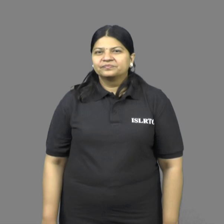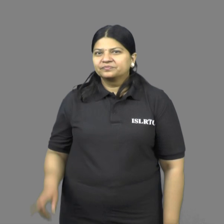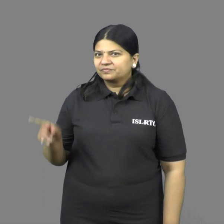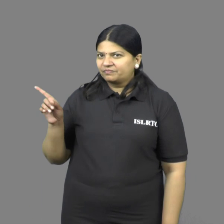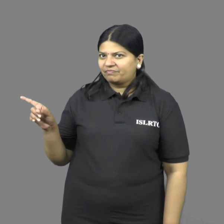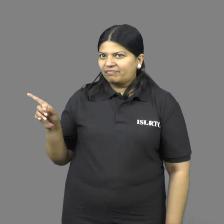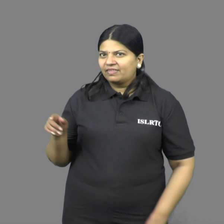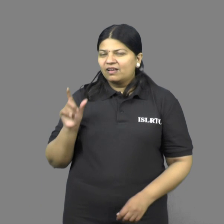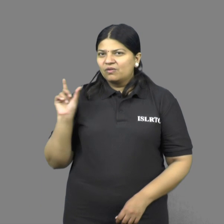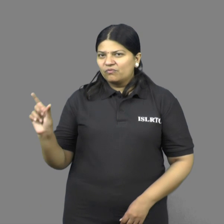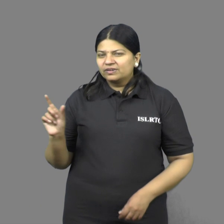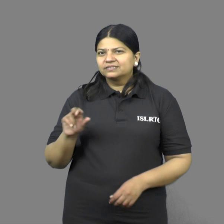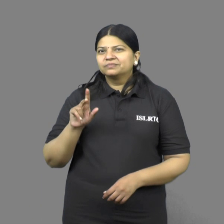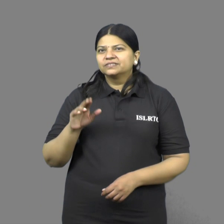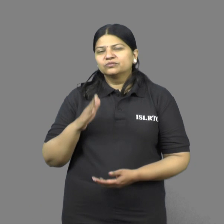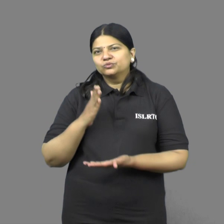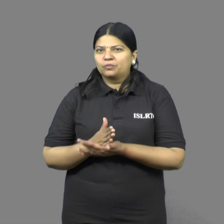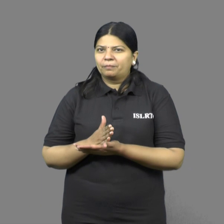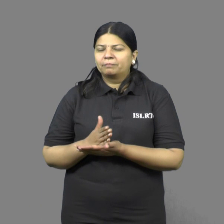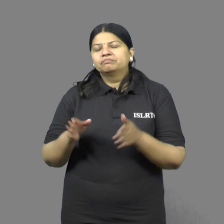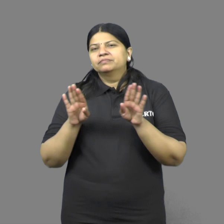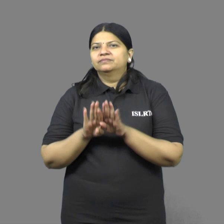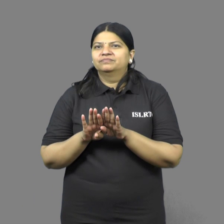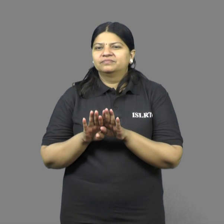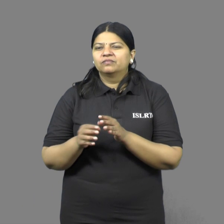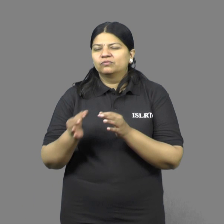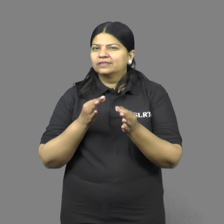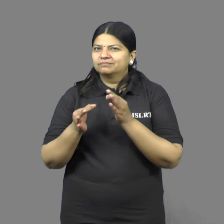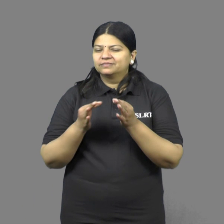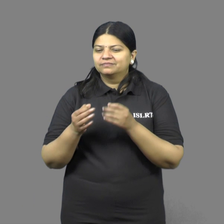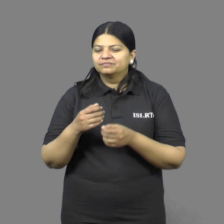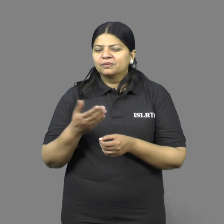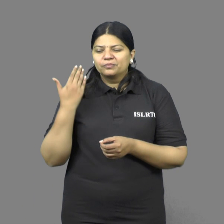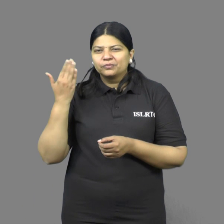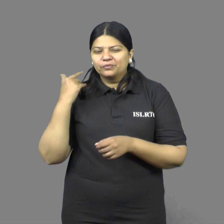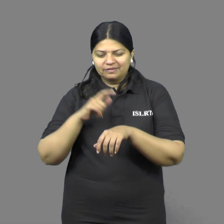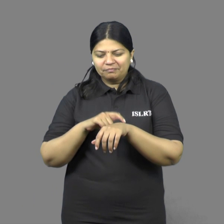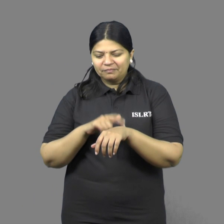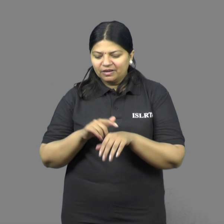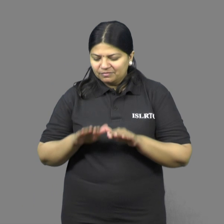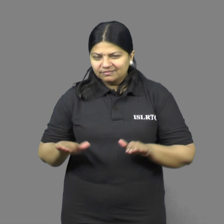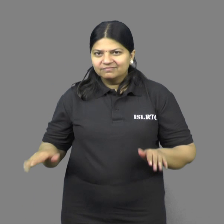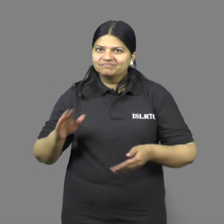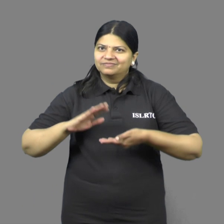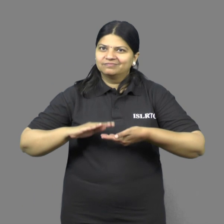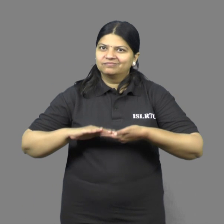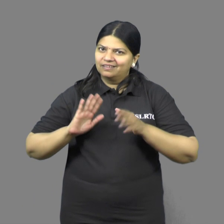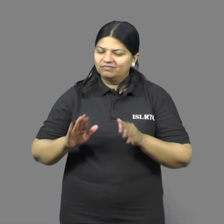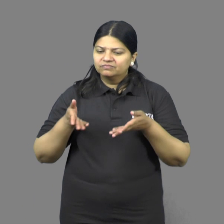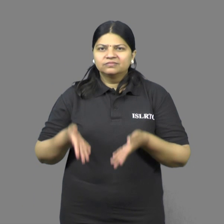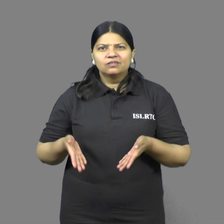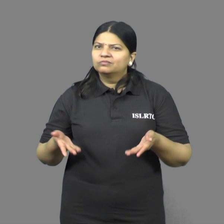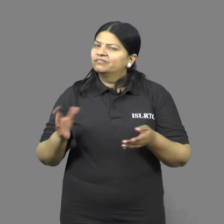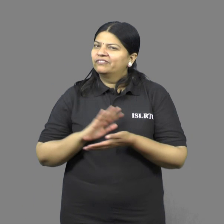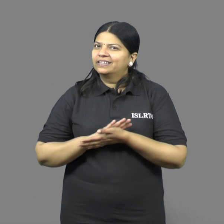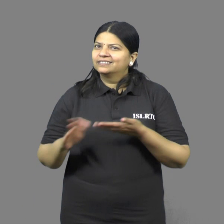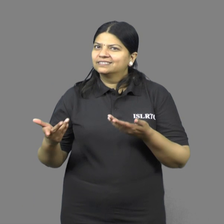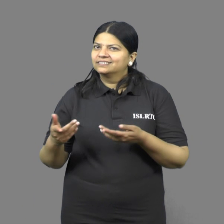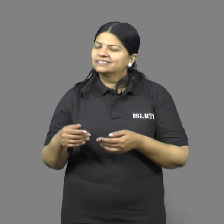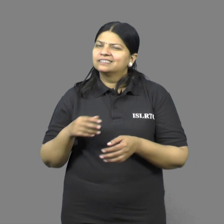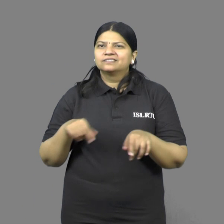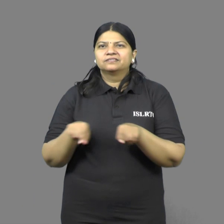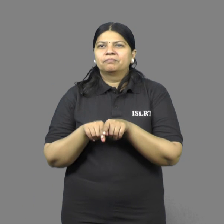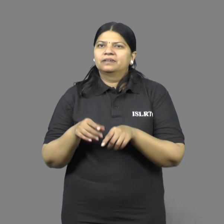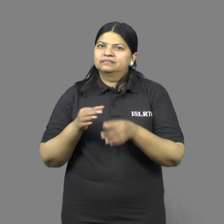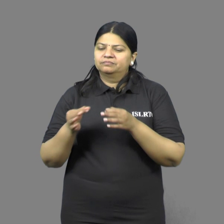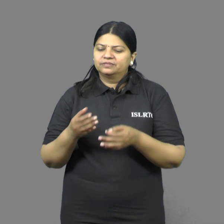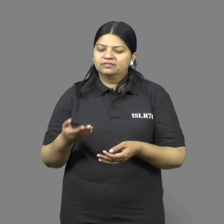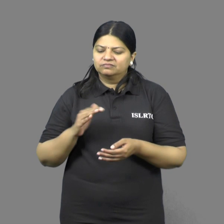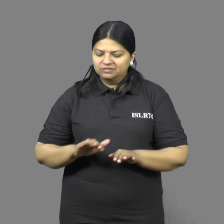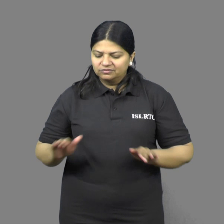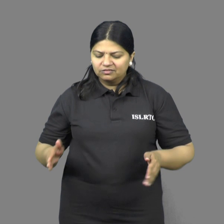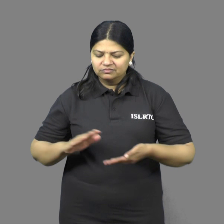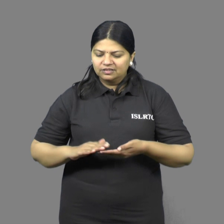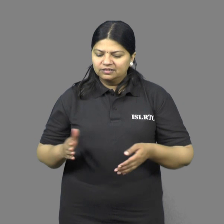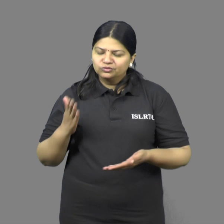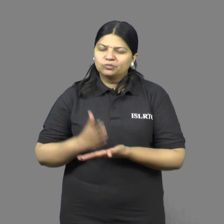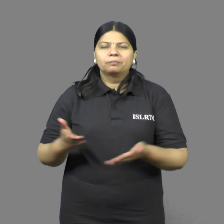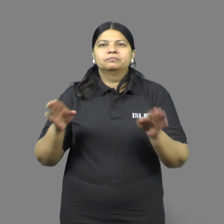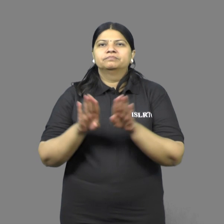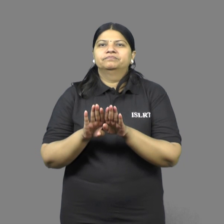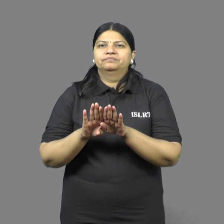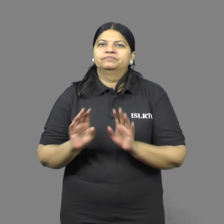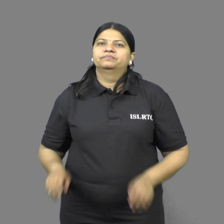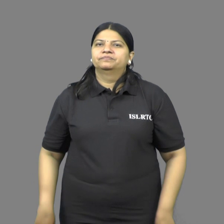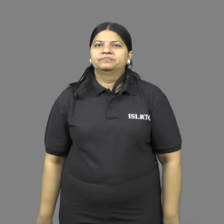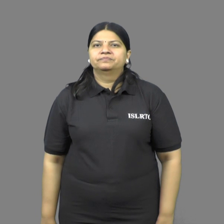Abolish